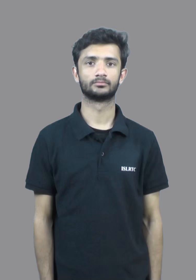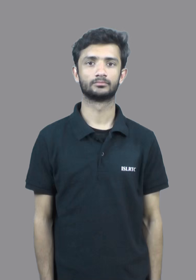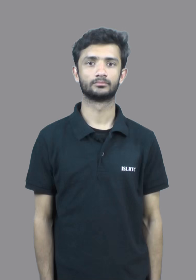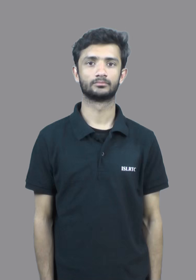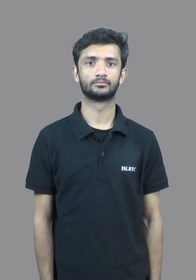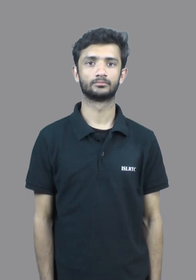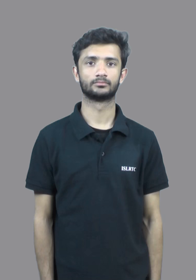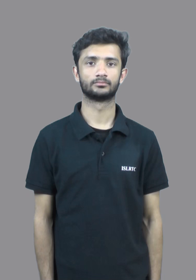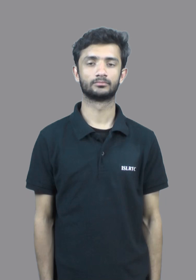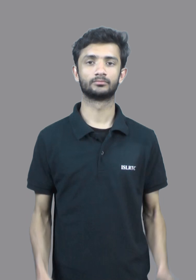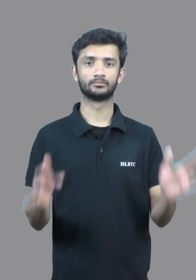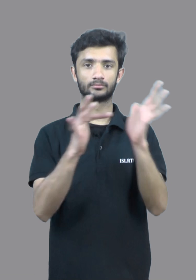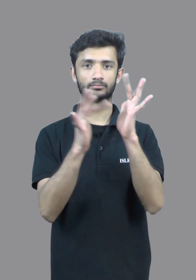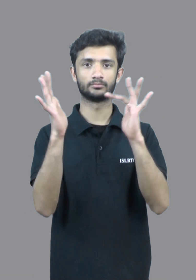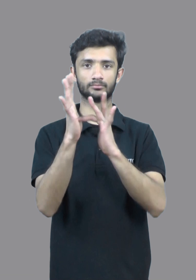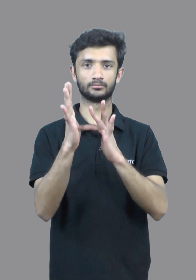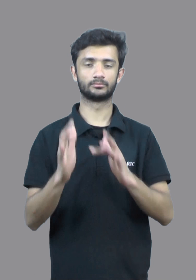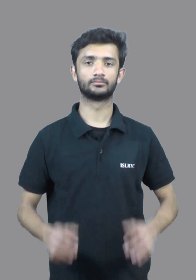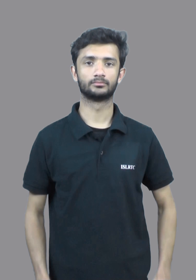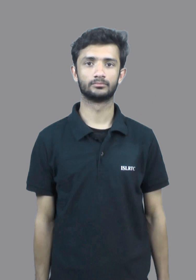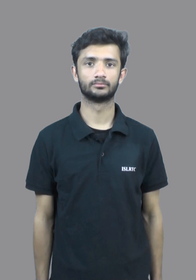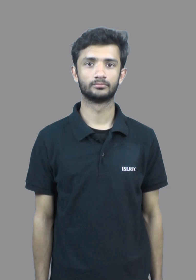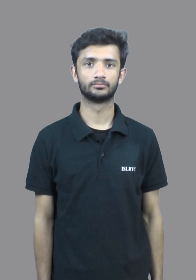Jesus Christ